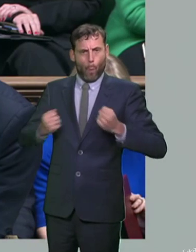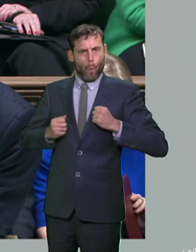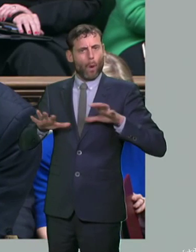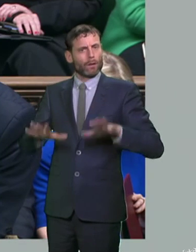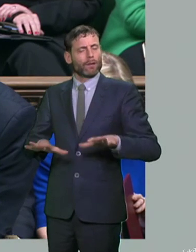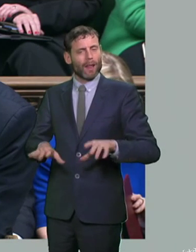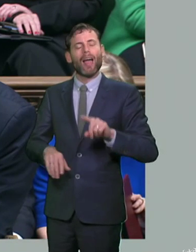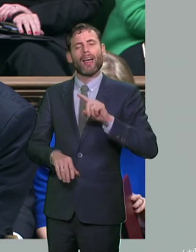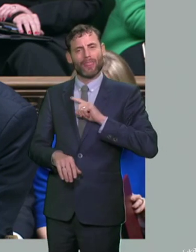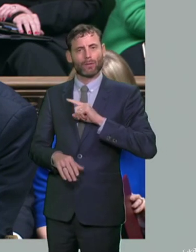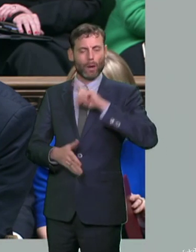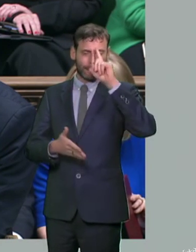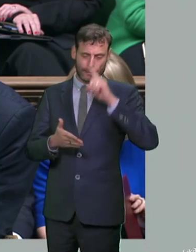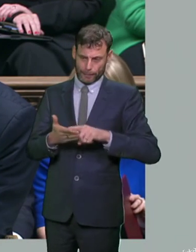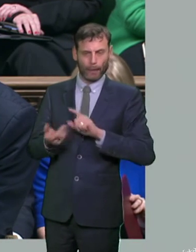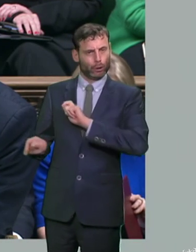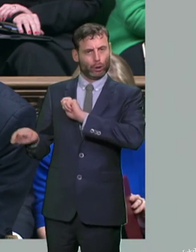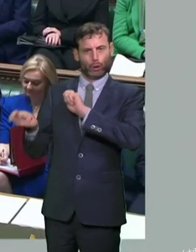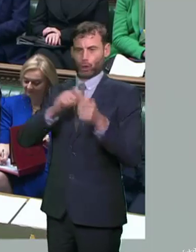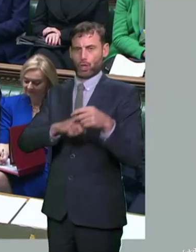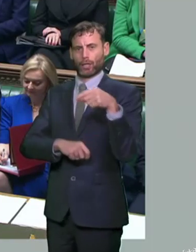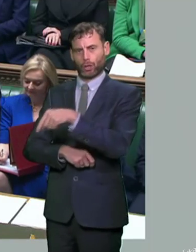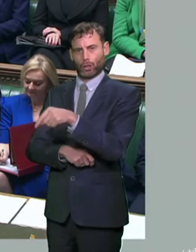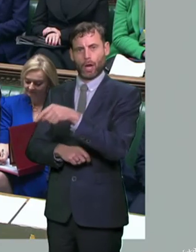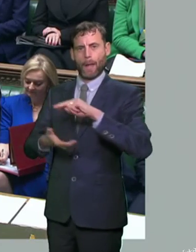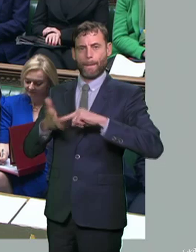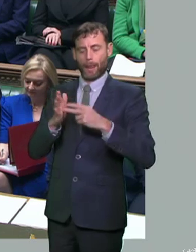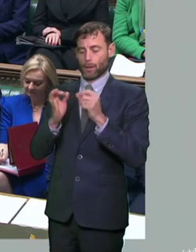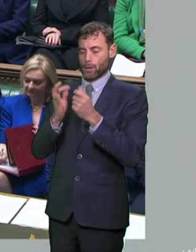That is why we have taken the decisions that we have.